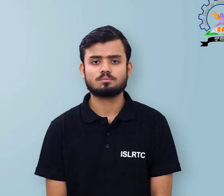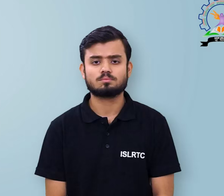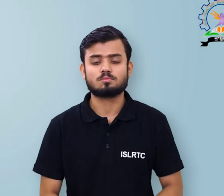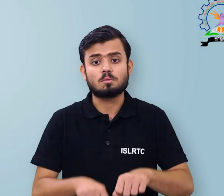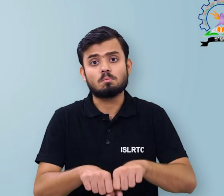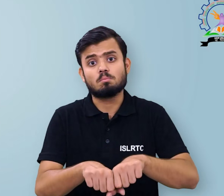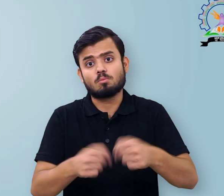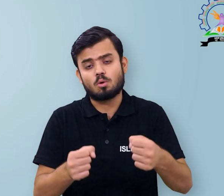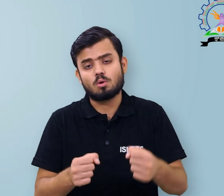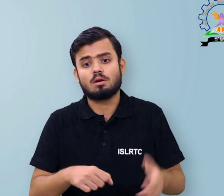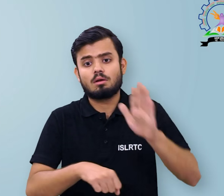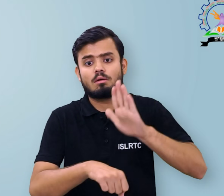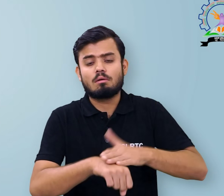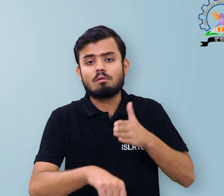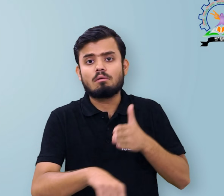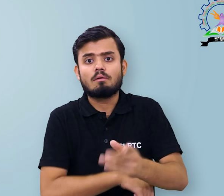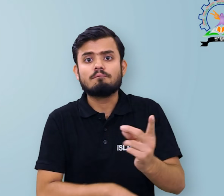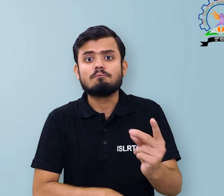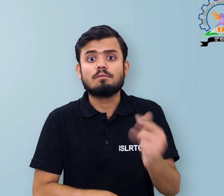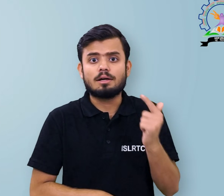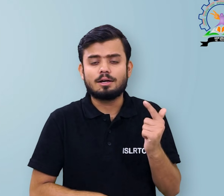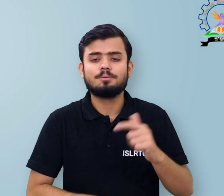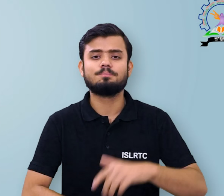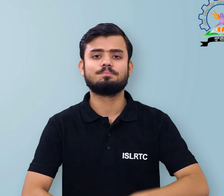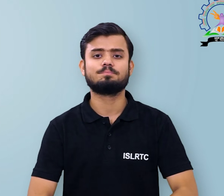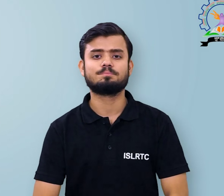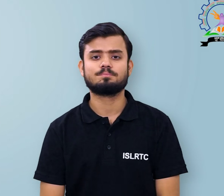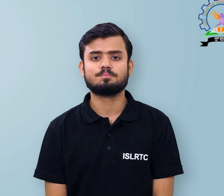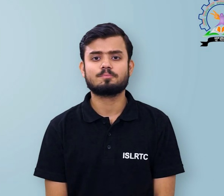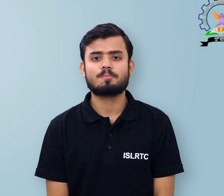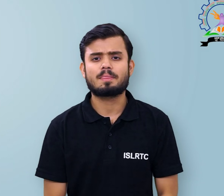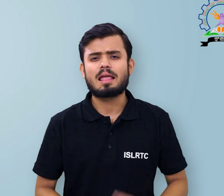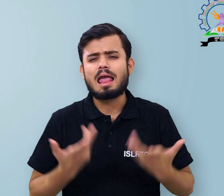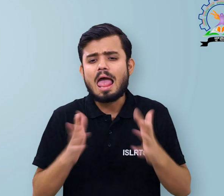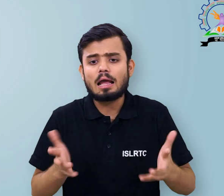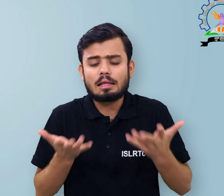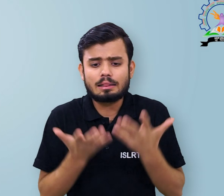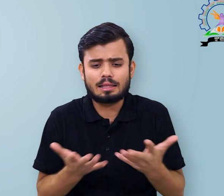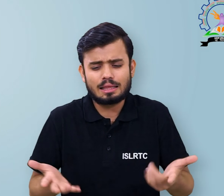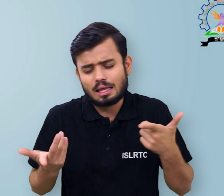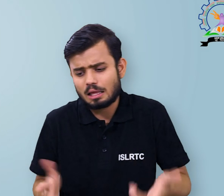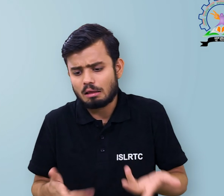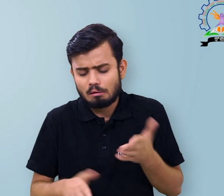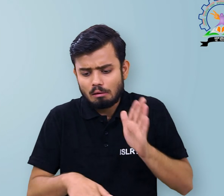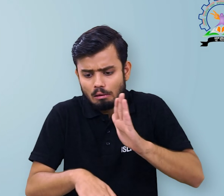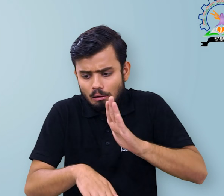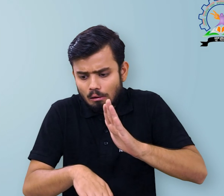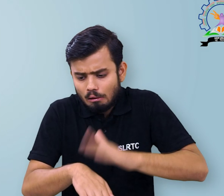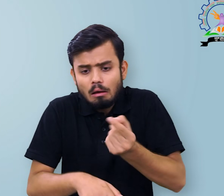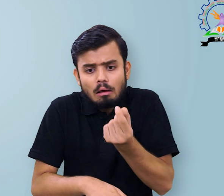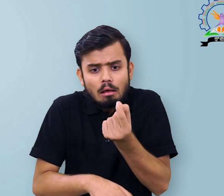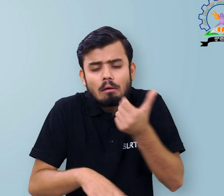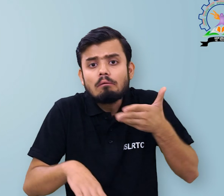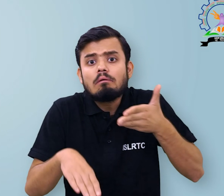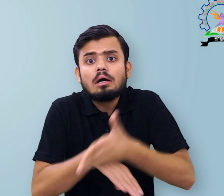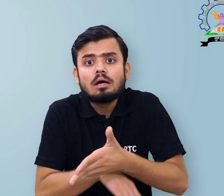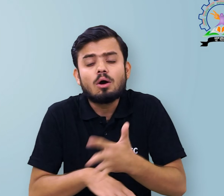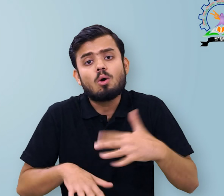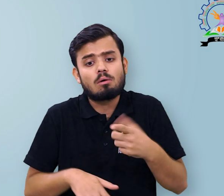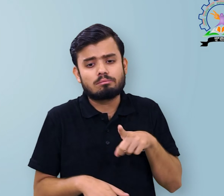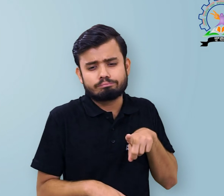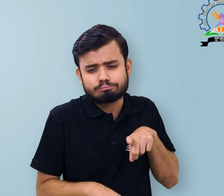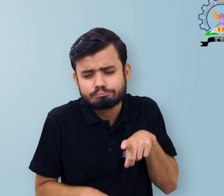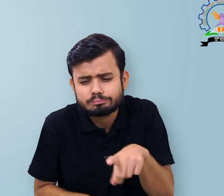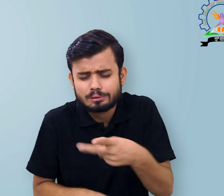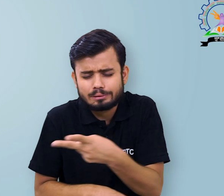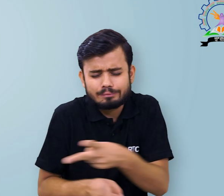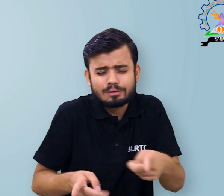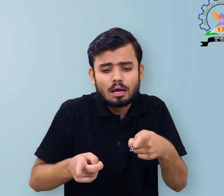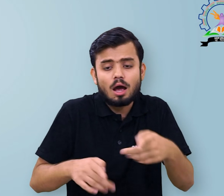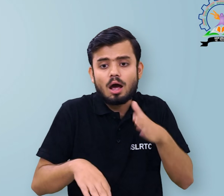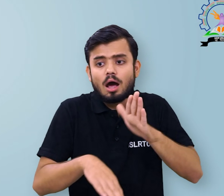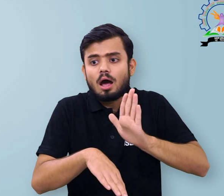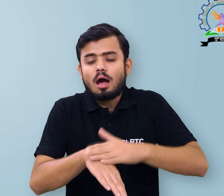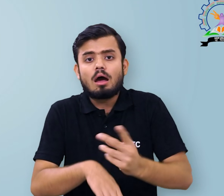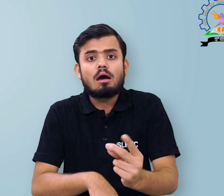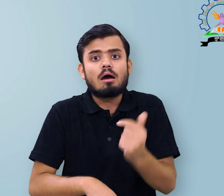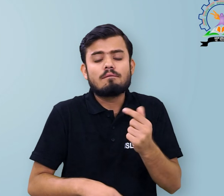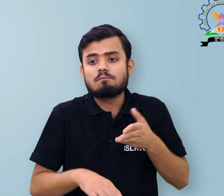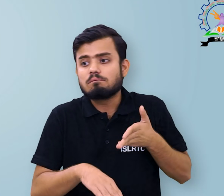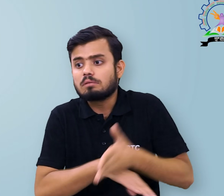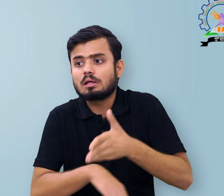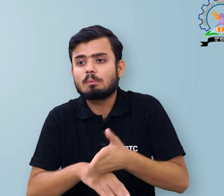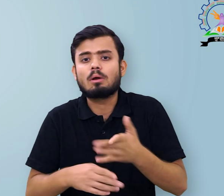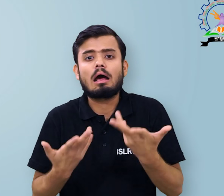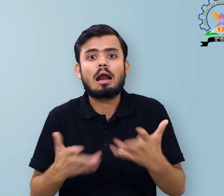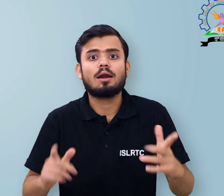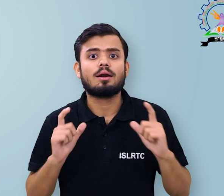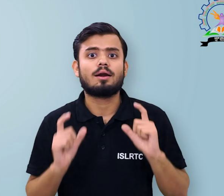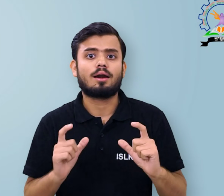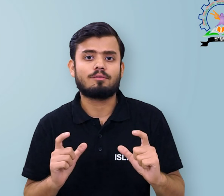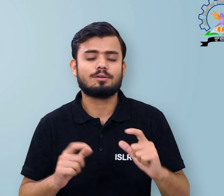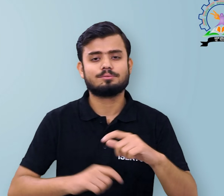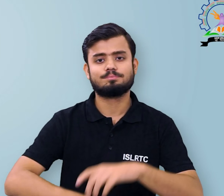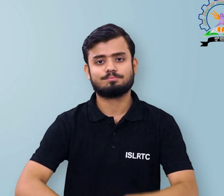Fragile Easily broken or damaged.